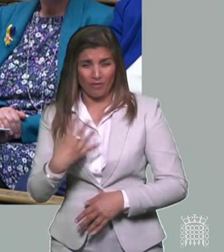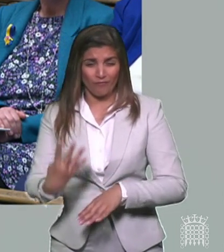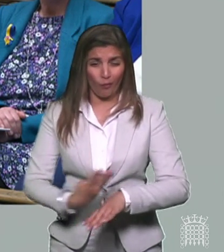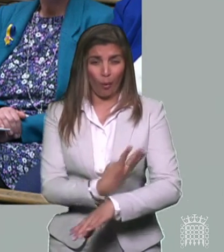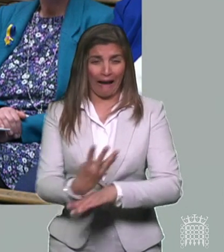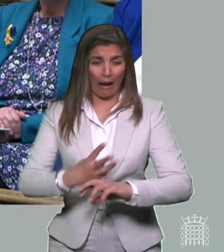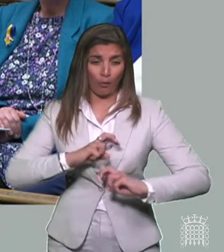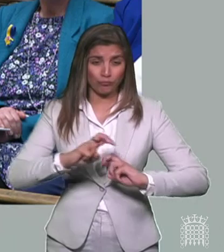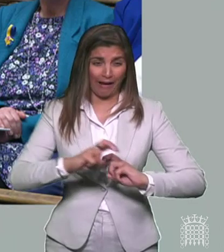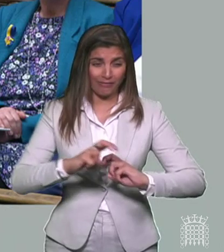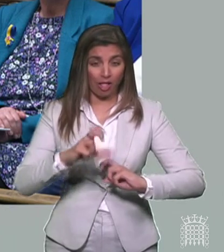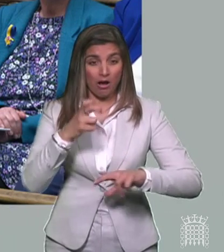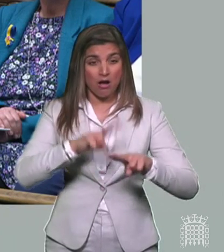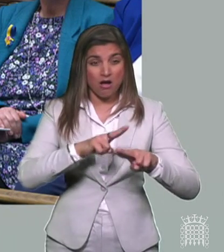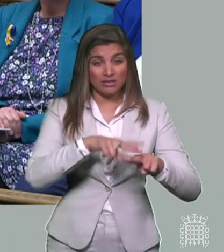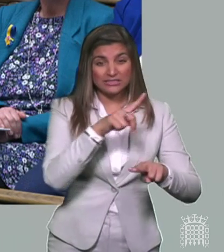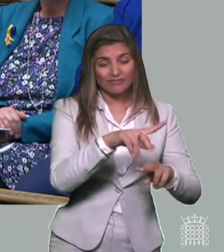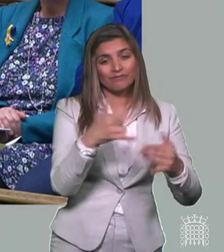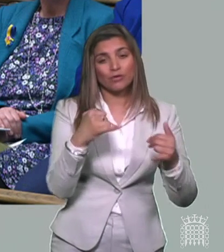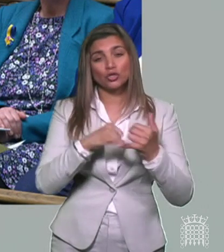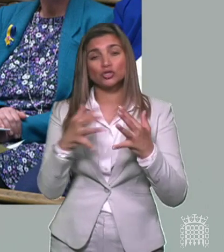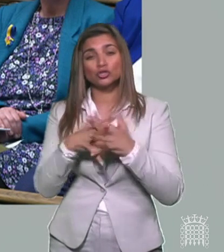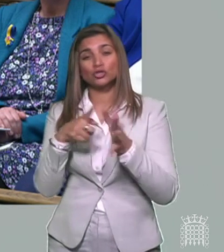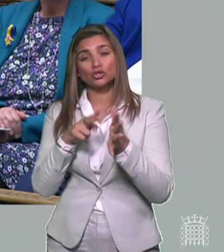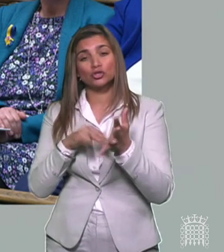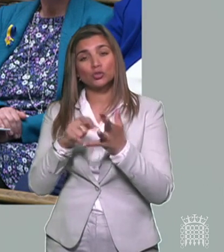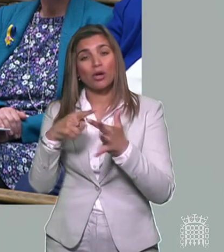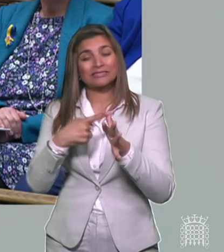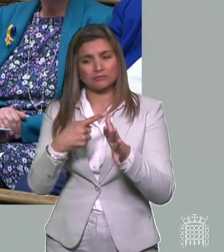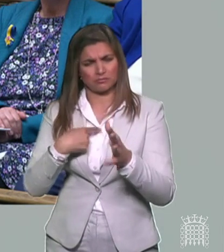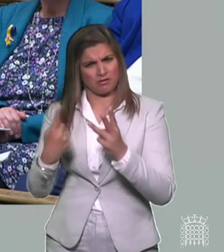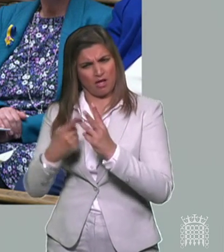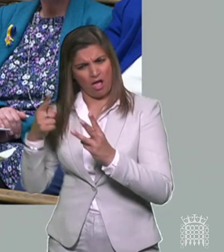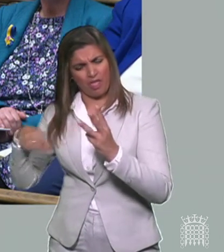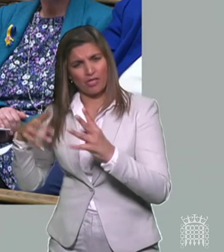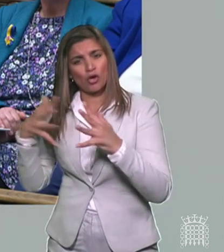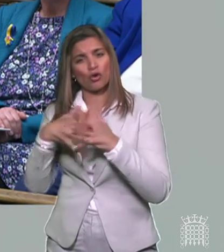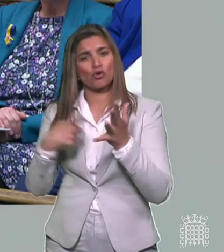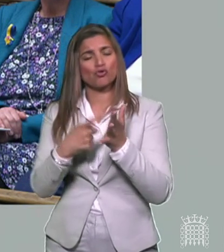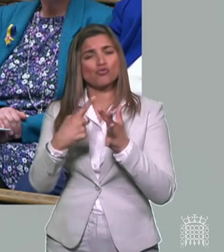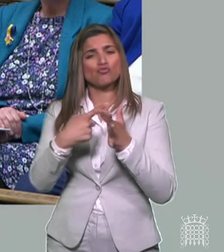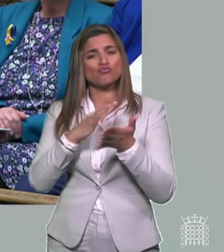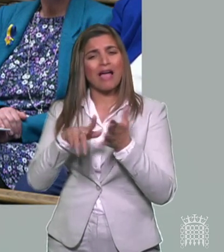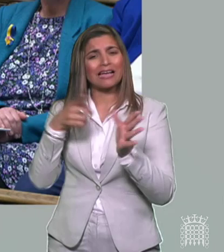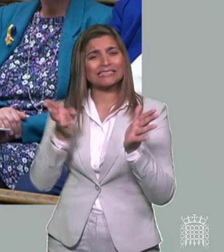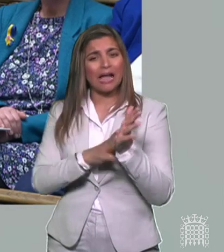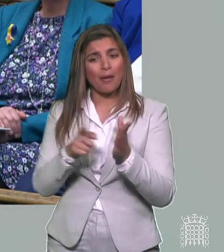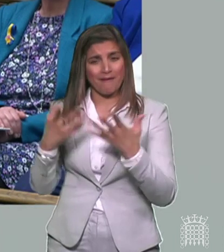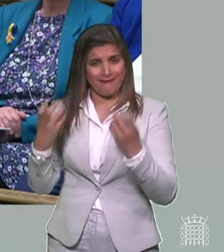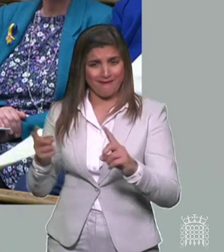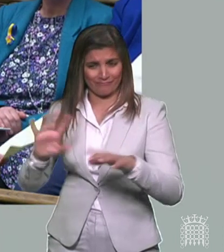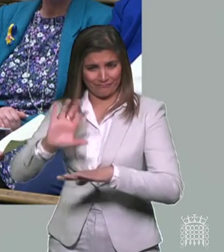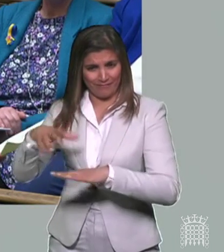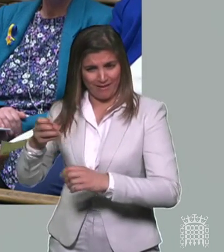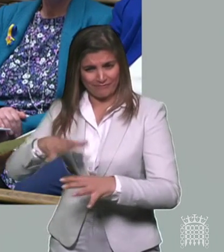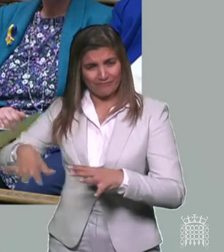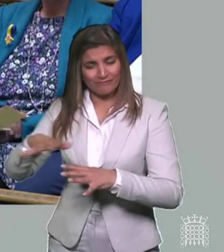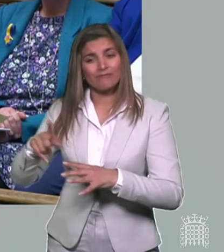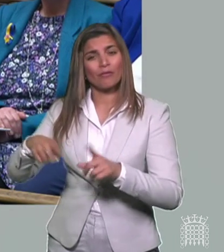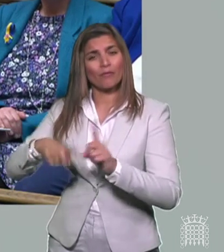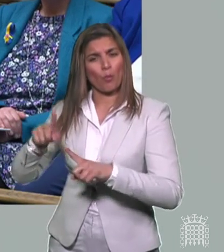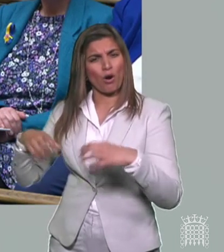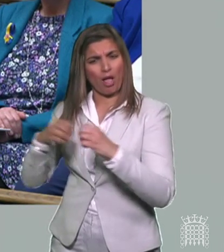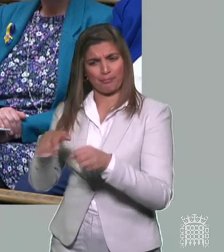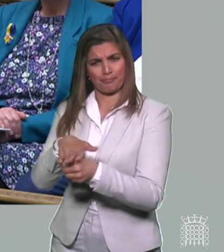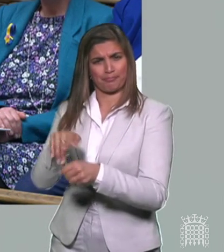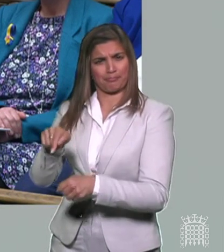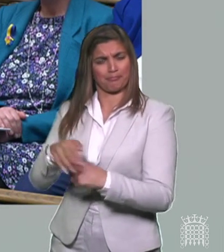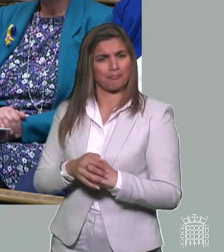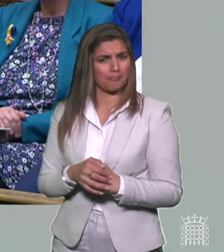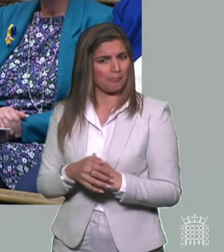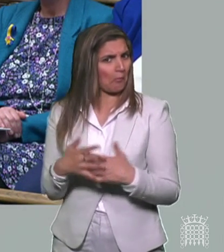The Wrexham Racecourse, with its historic Kop stand, is home to Wembley-bound Wrexham football club.